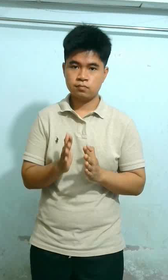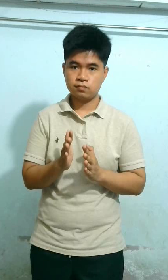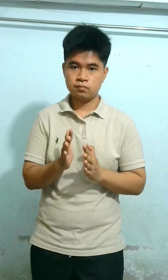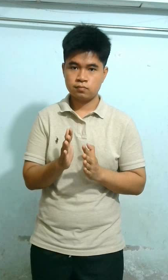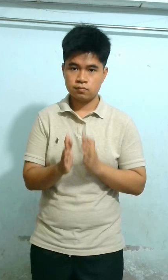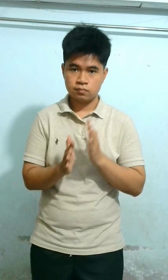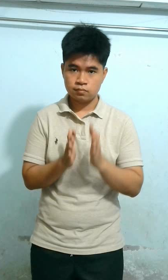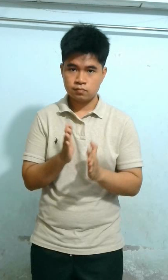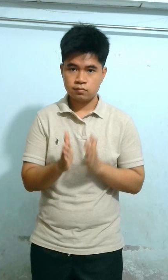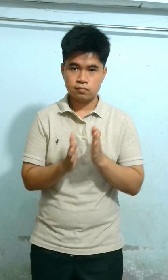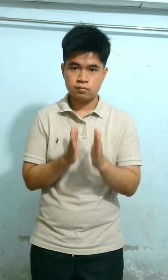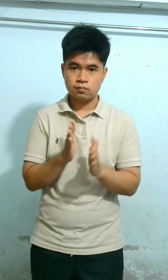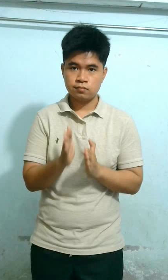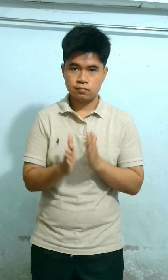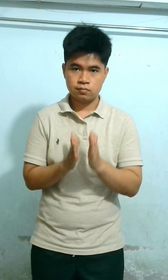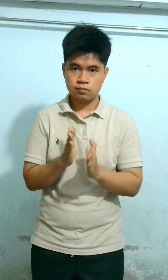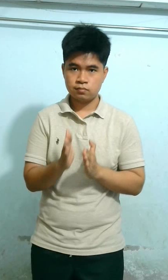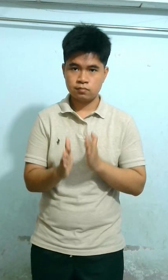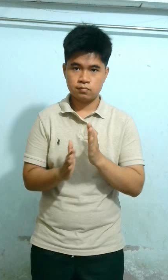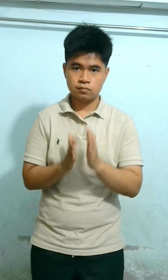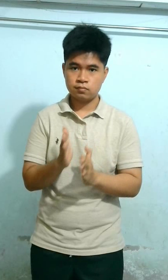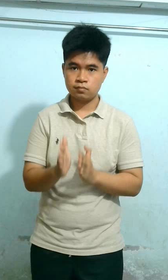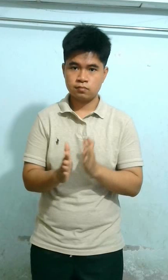ngon ngu ki hieu